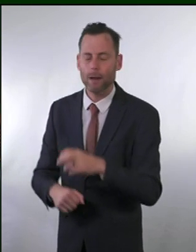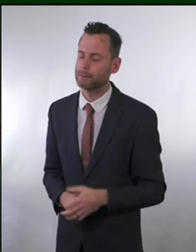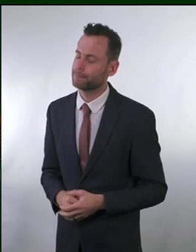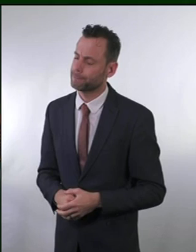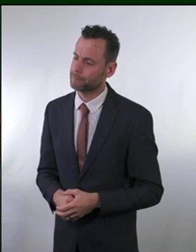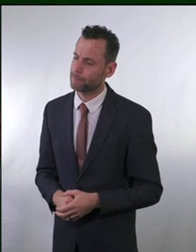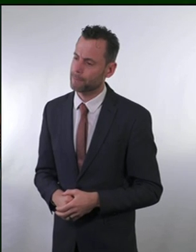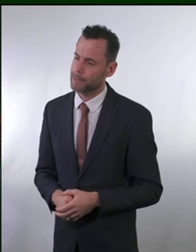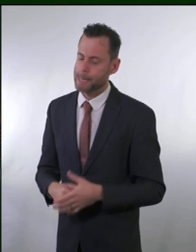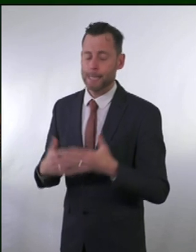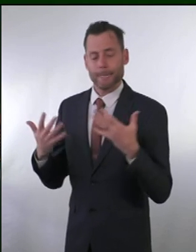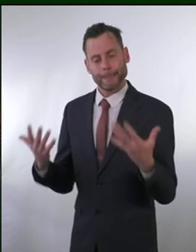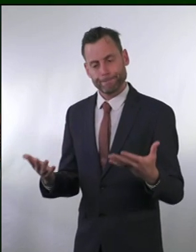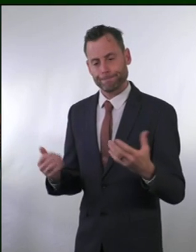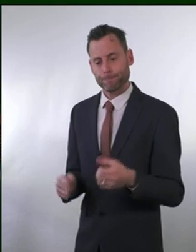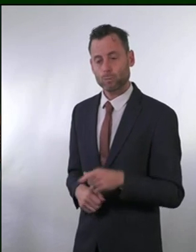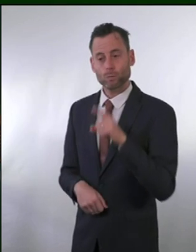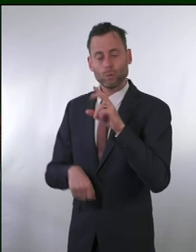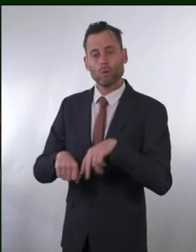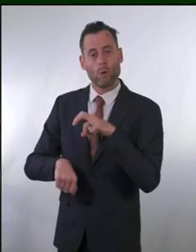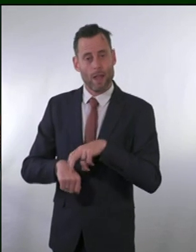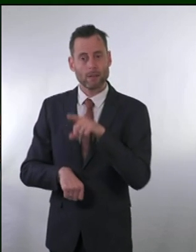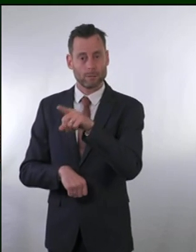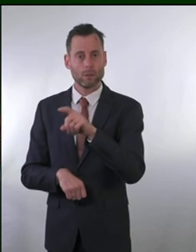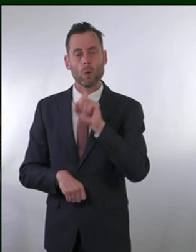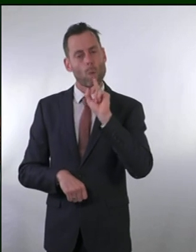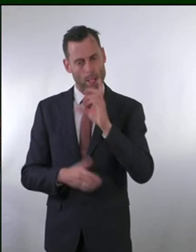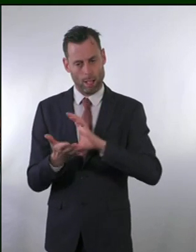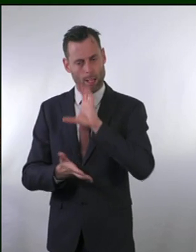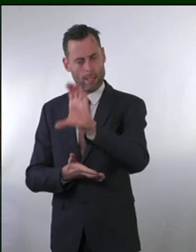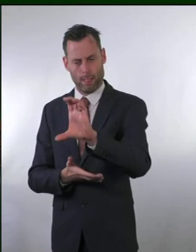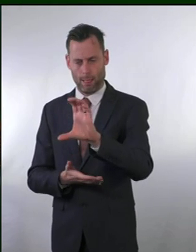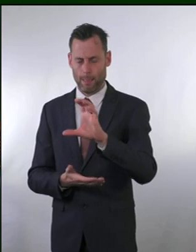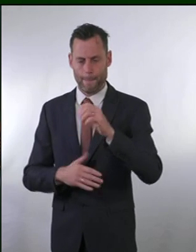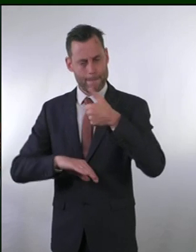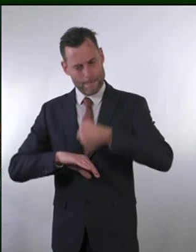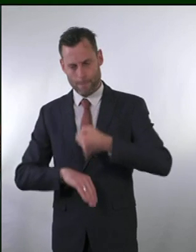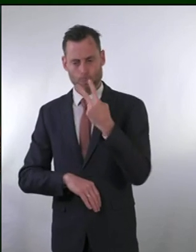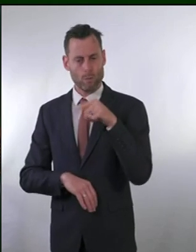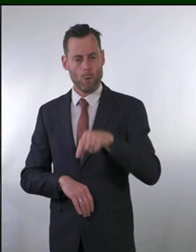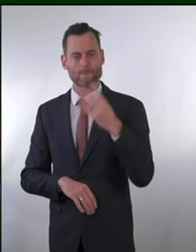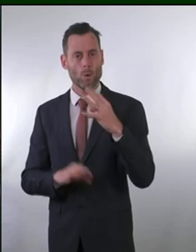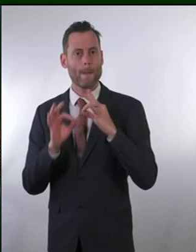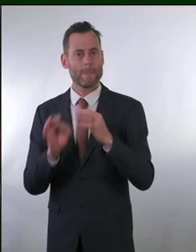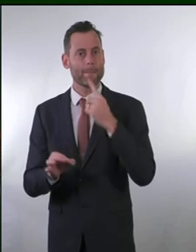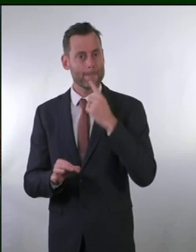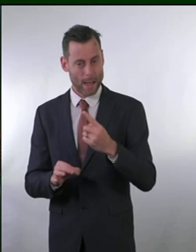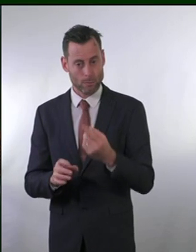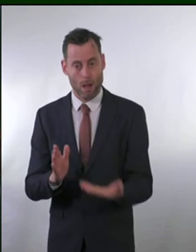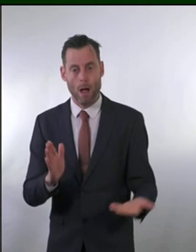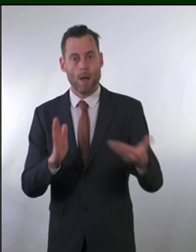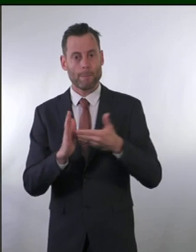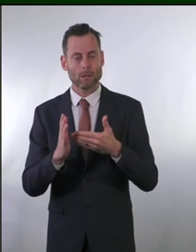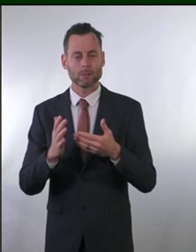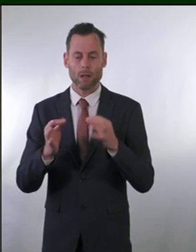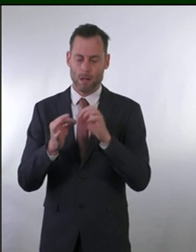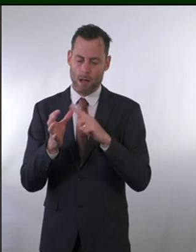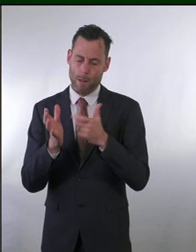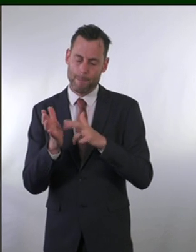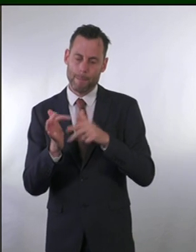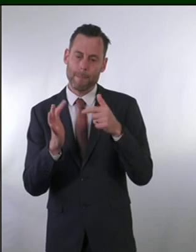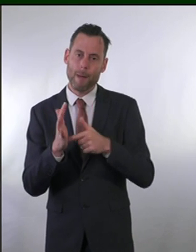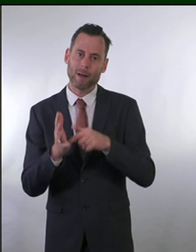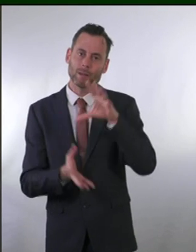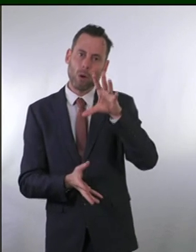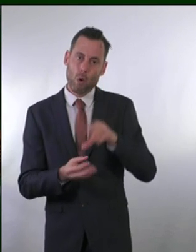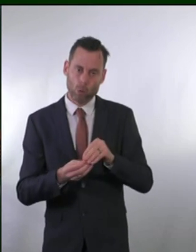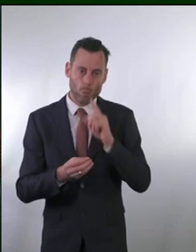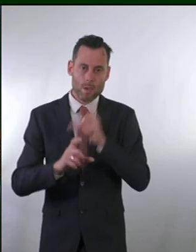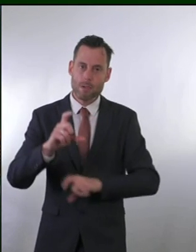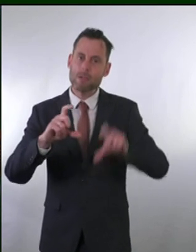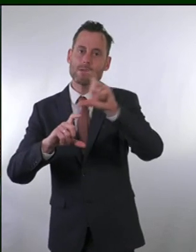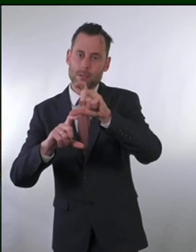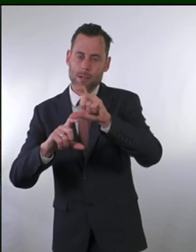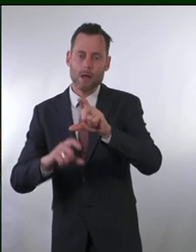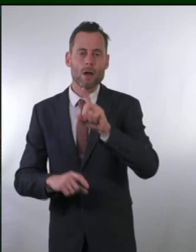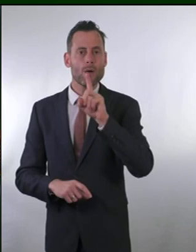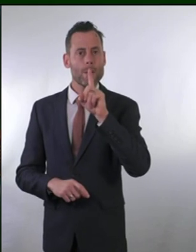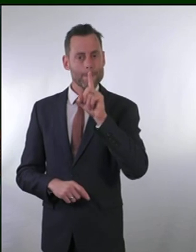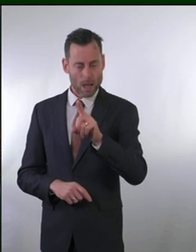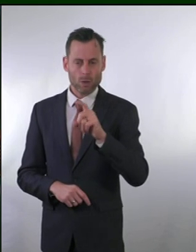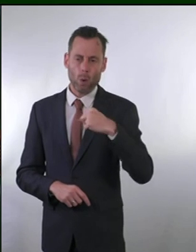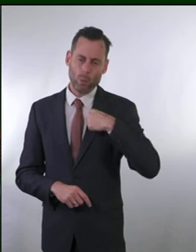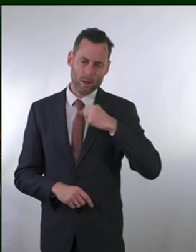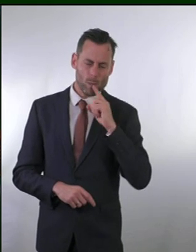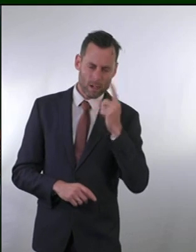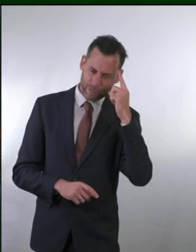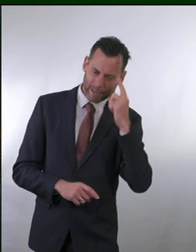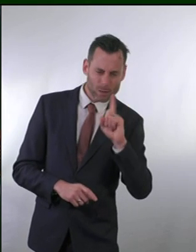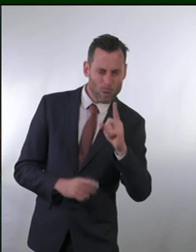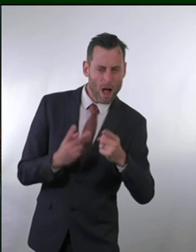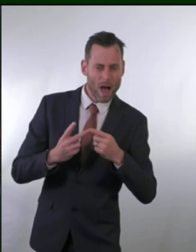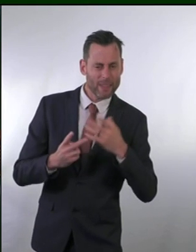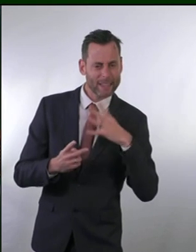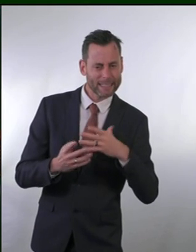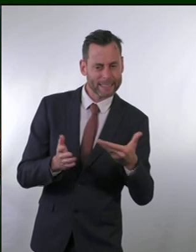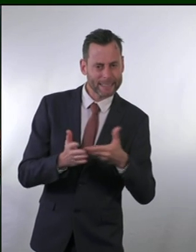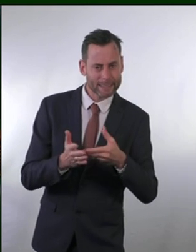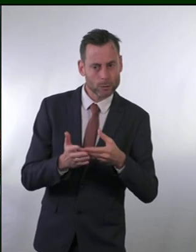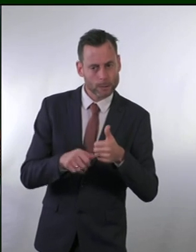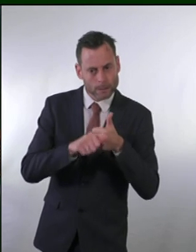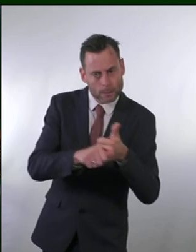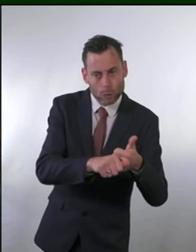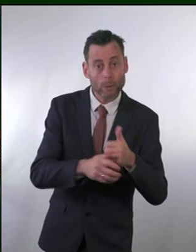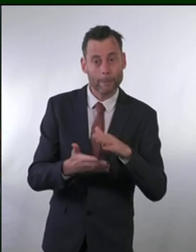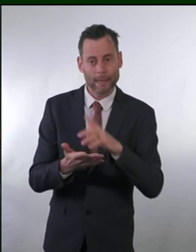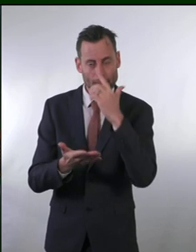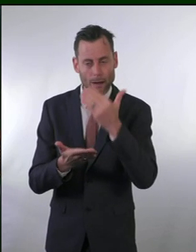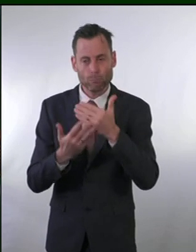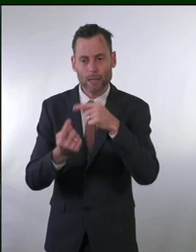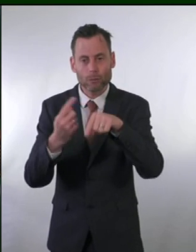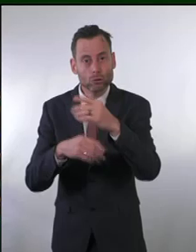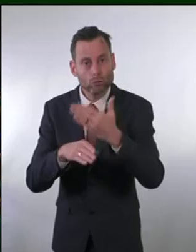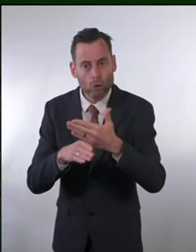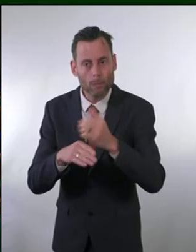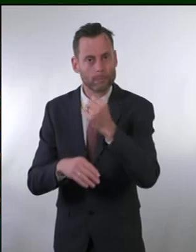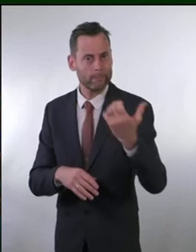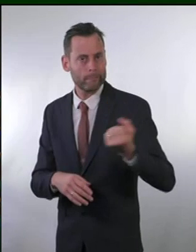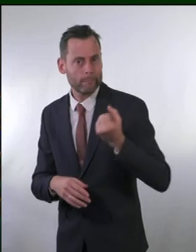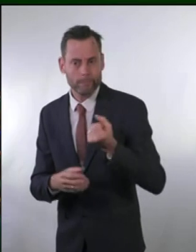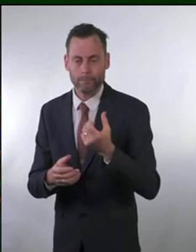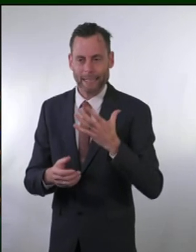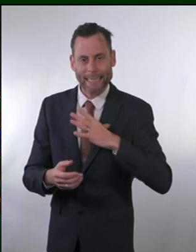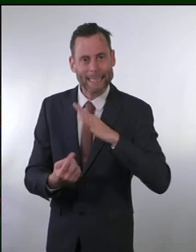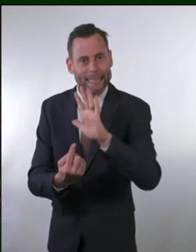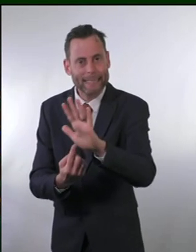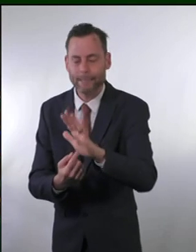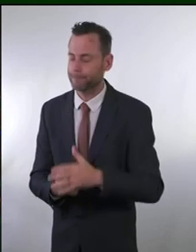Northern Ireland, of course, will receive at least £2.4 billion in additional funding as a result of Barnett consequentials, but we will look at further imaginative and creative measures to support jobs and to support livelihoods across the whole of the UK.